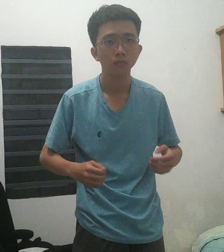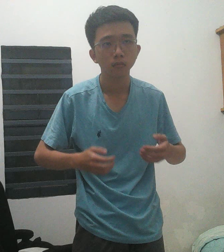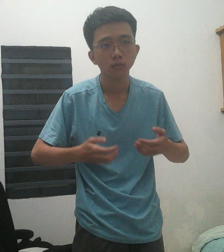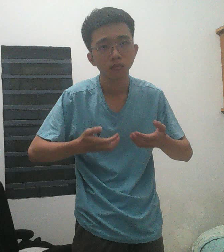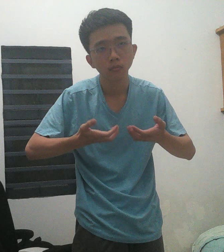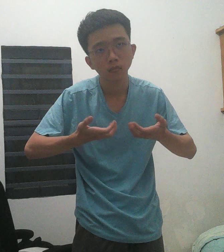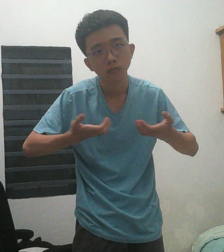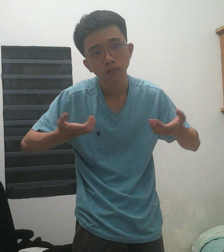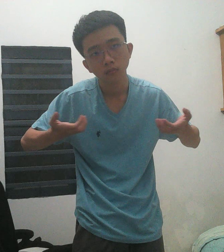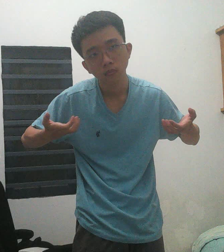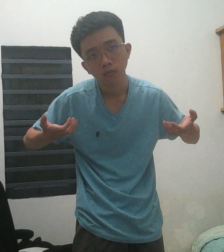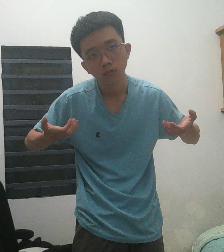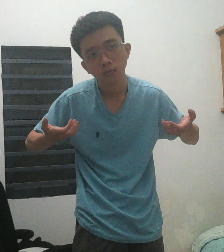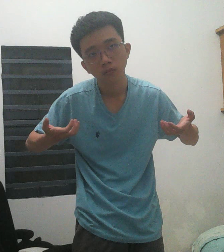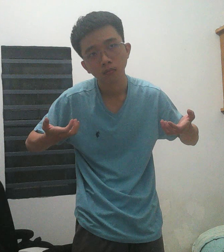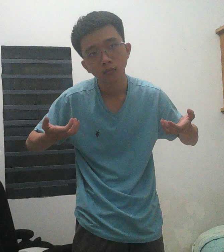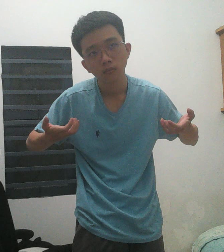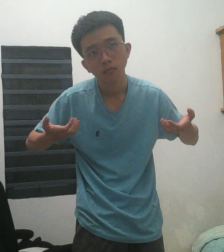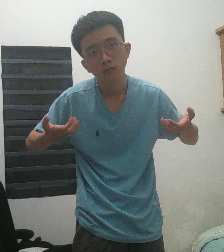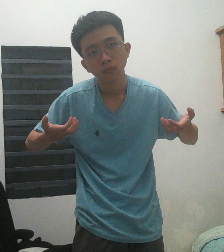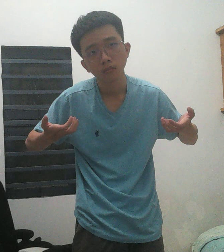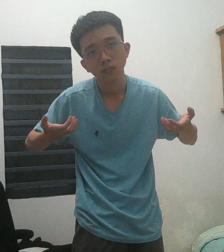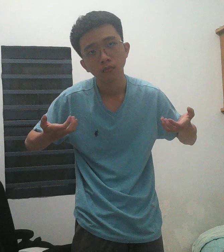chia cat